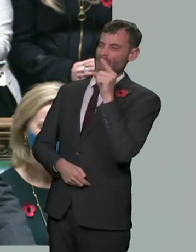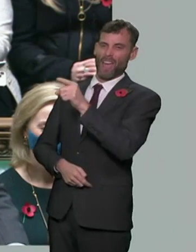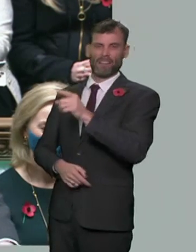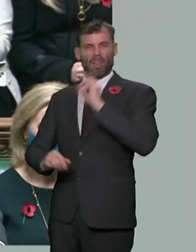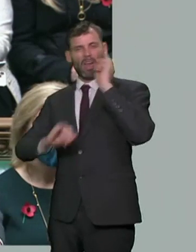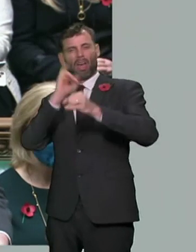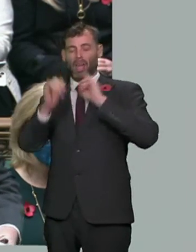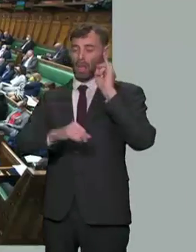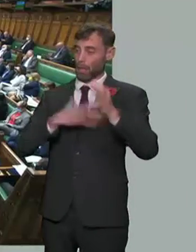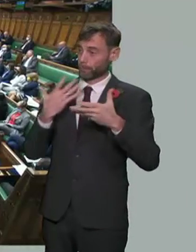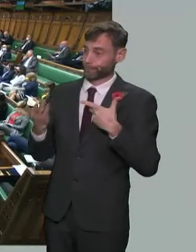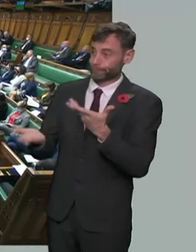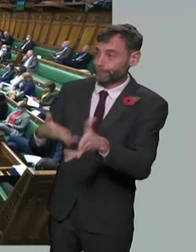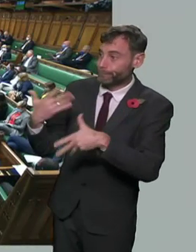All Labour does is play politics while we deliver.